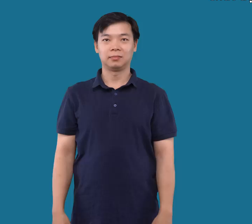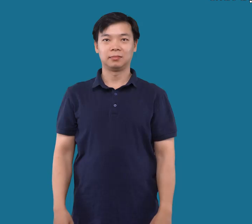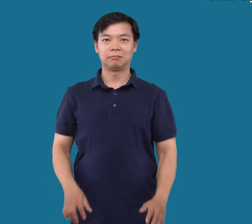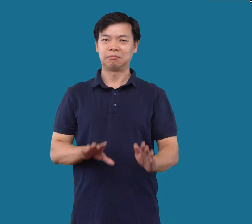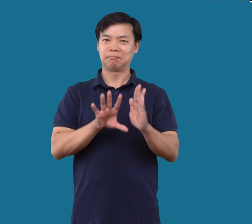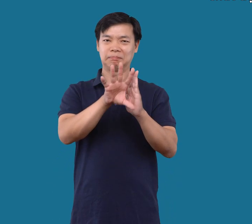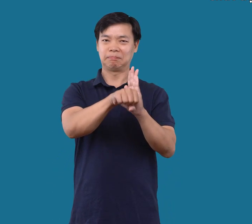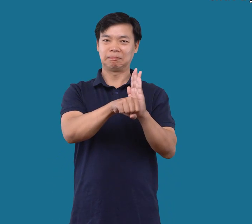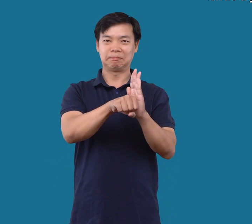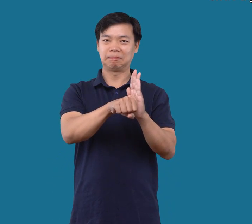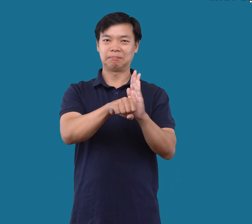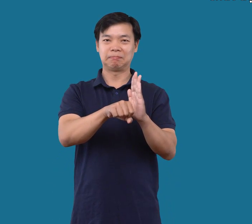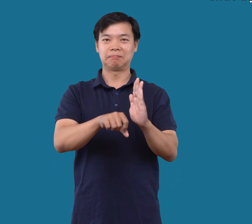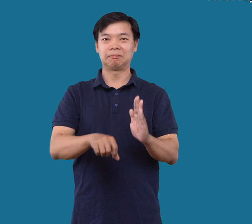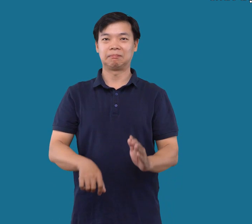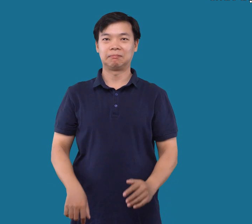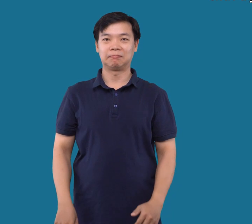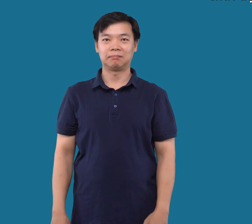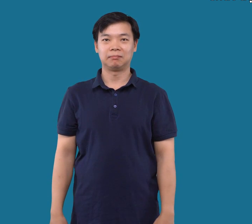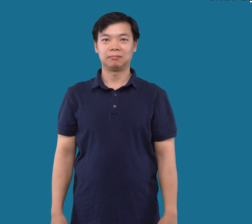chất độc màu da cam